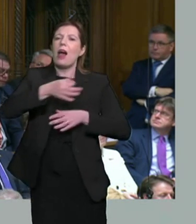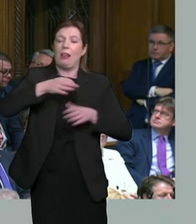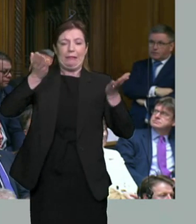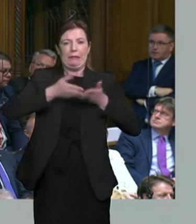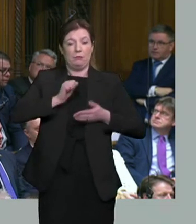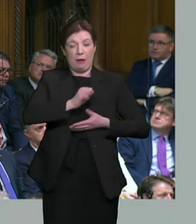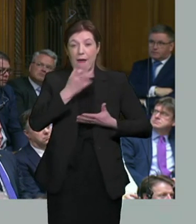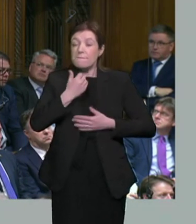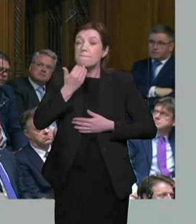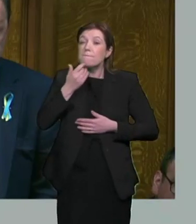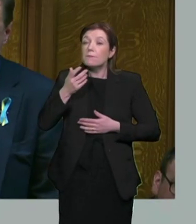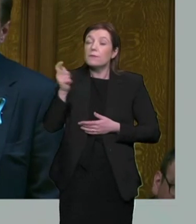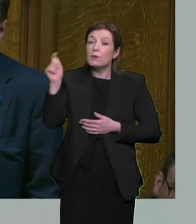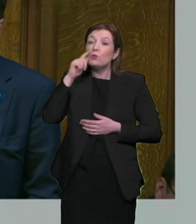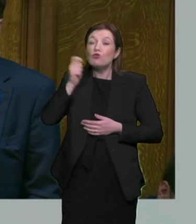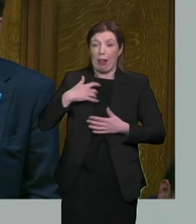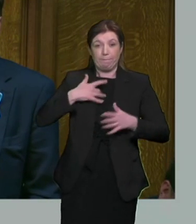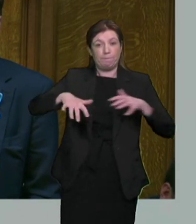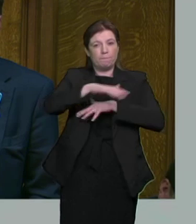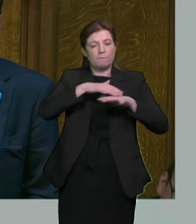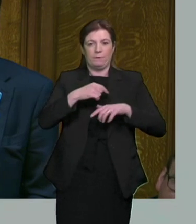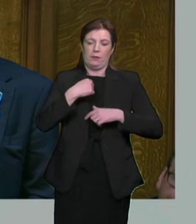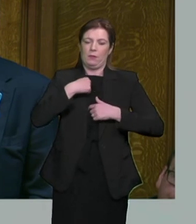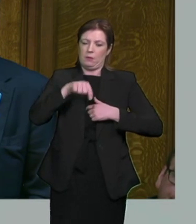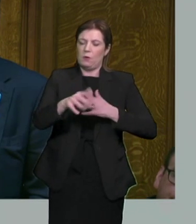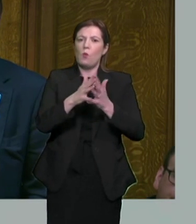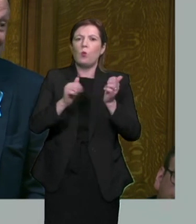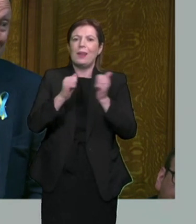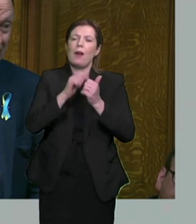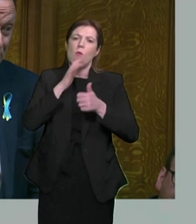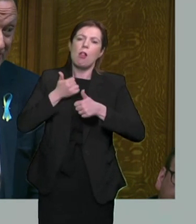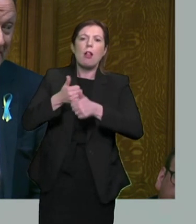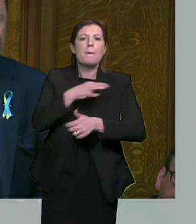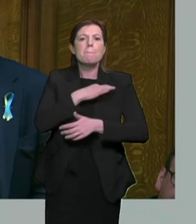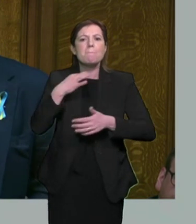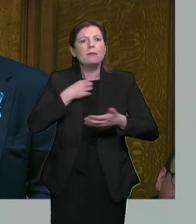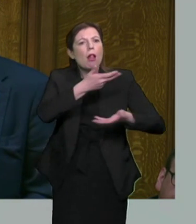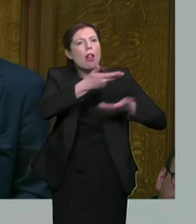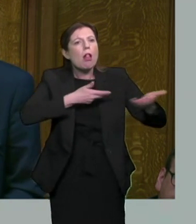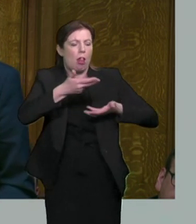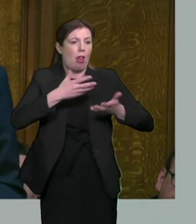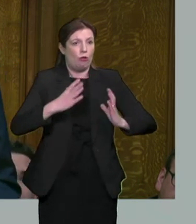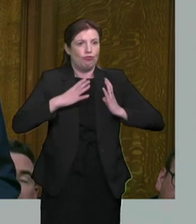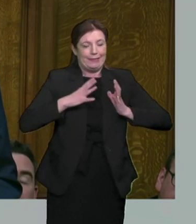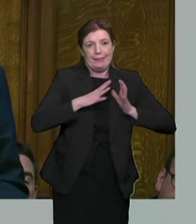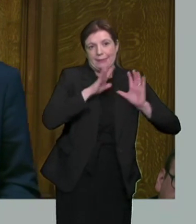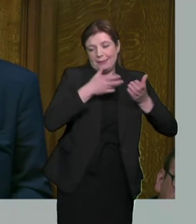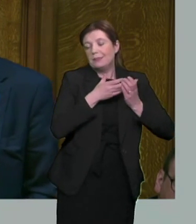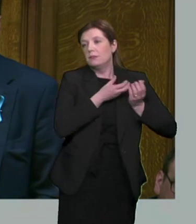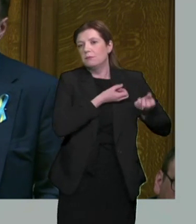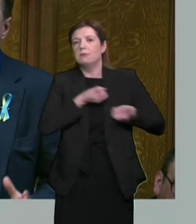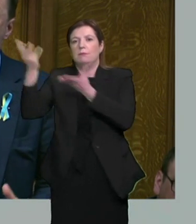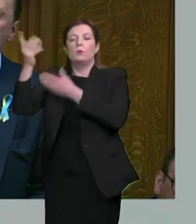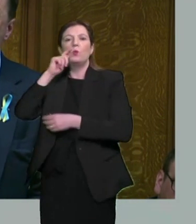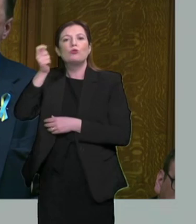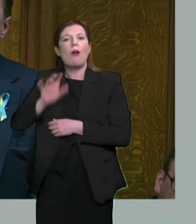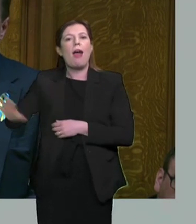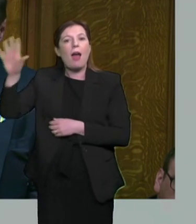This Friday, at the Ukrainian club in Huddersfield, they will be collecting medical supply donations to send to Ukraine and the surrounding nations.